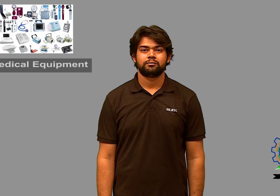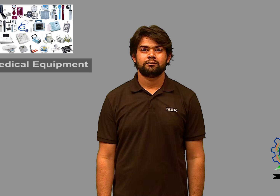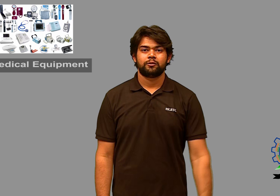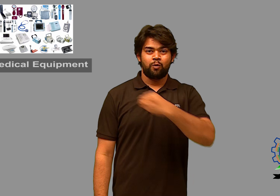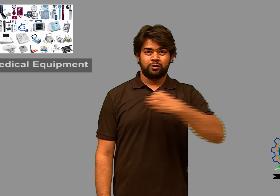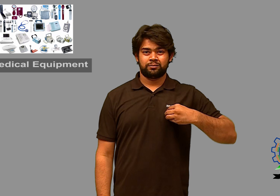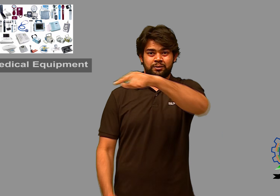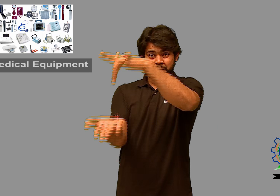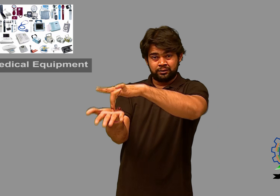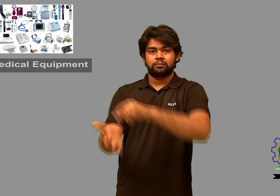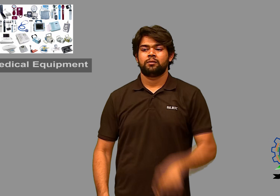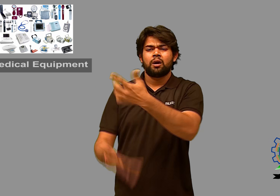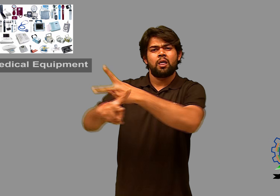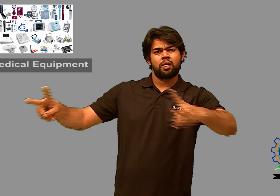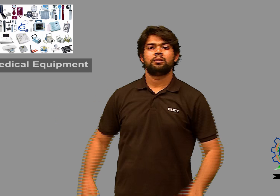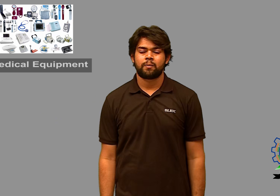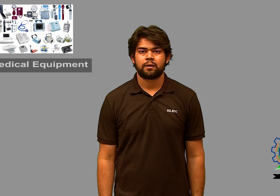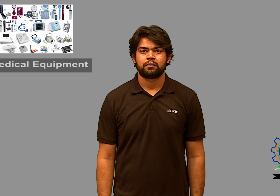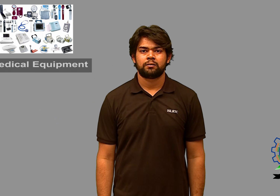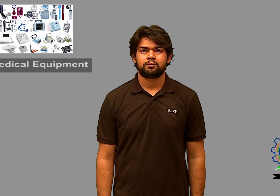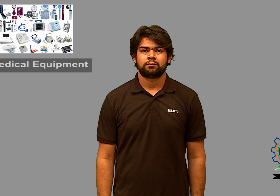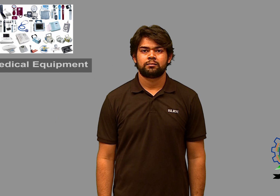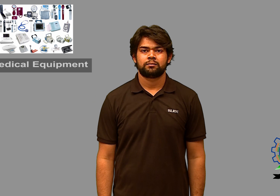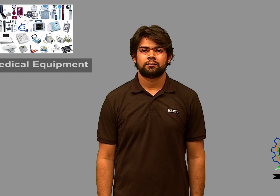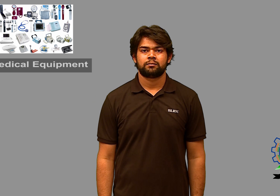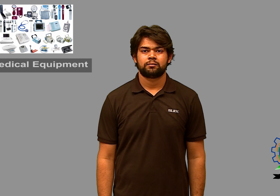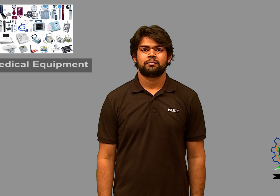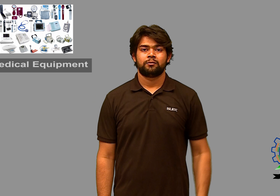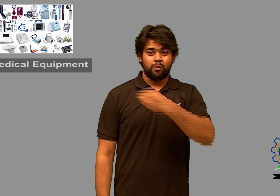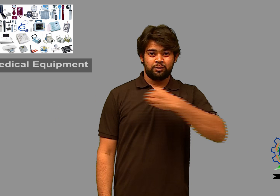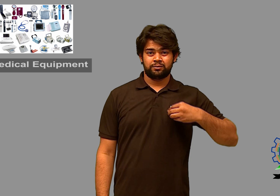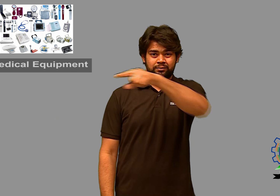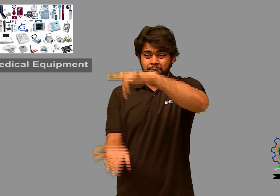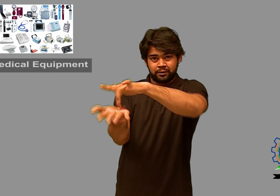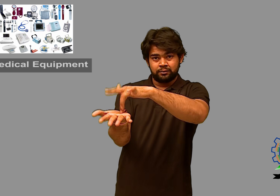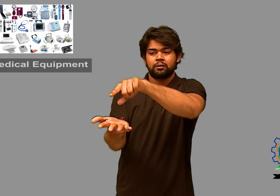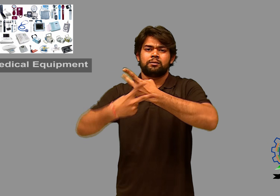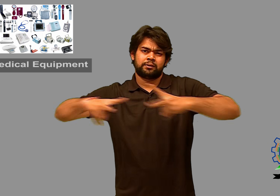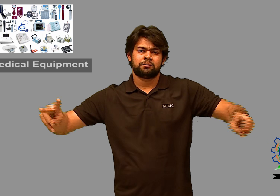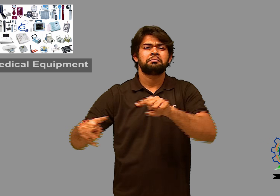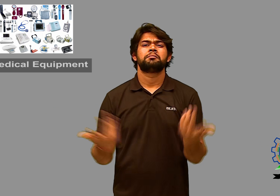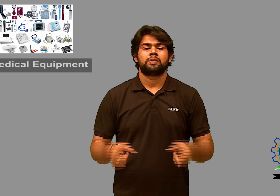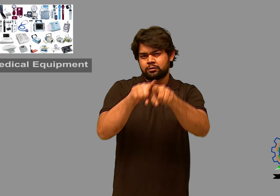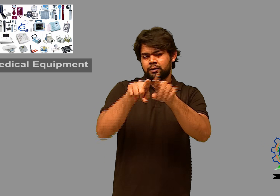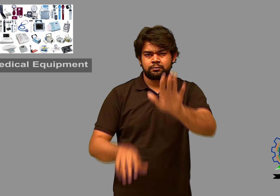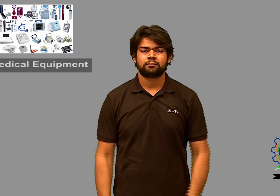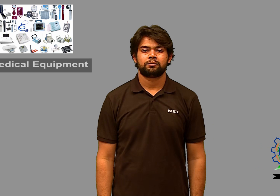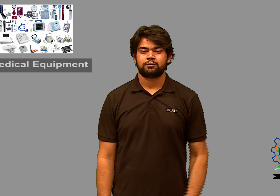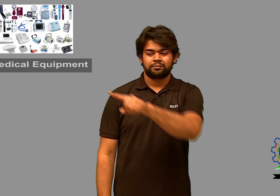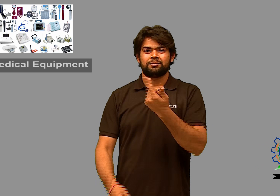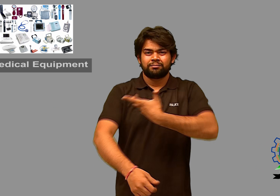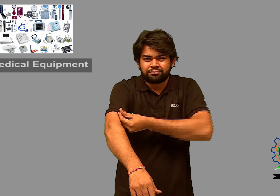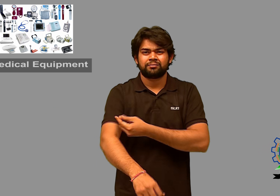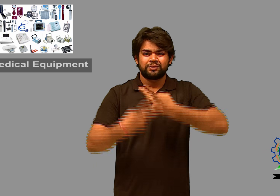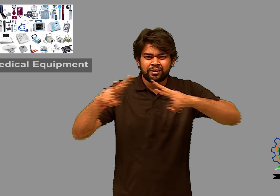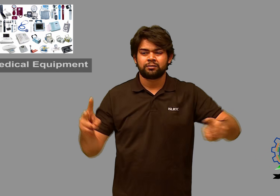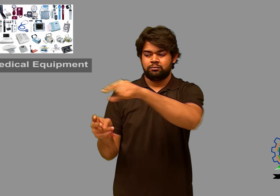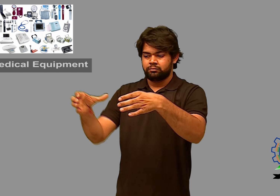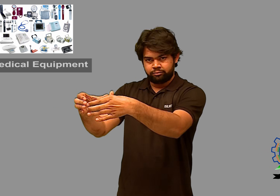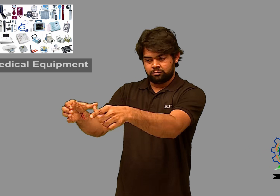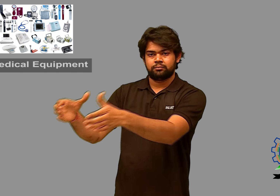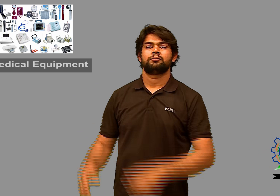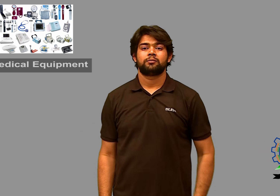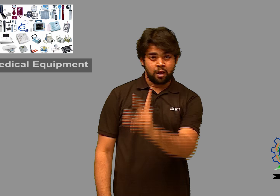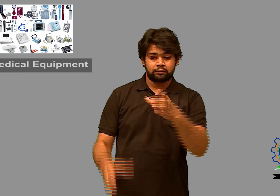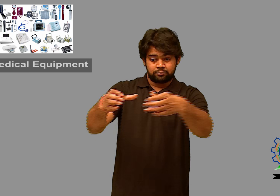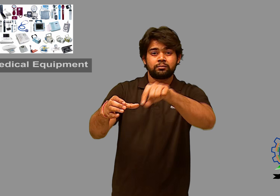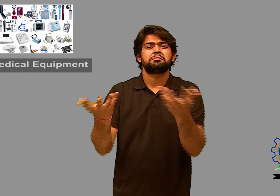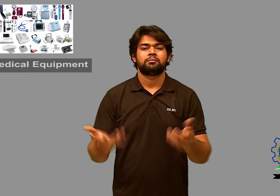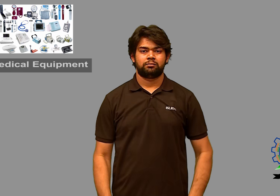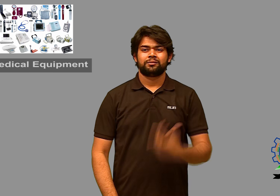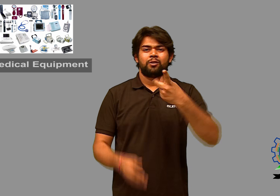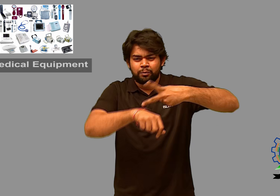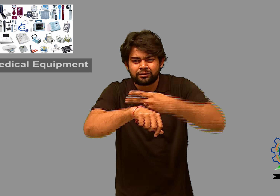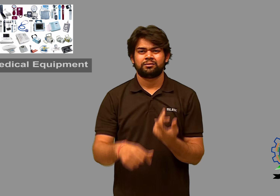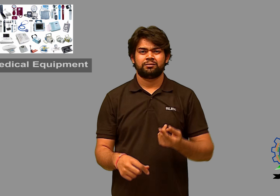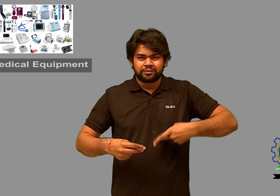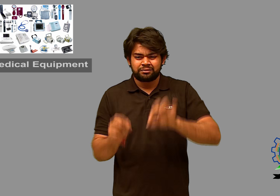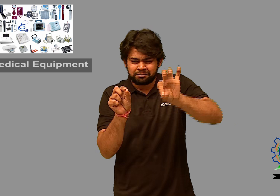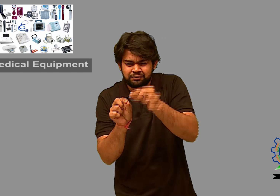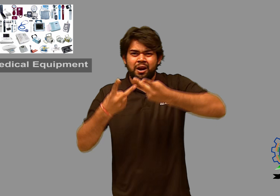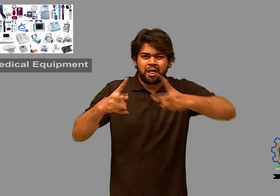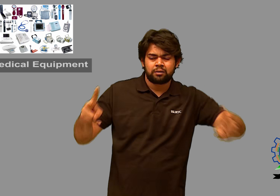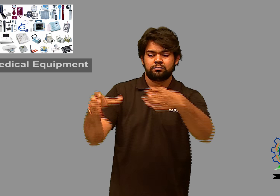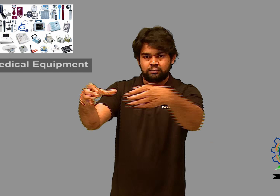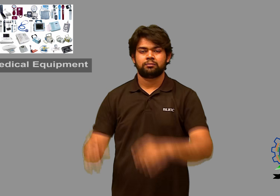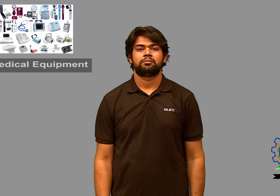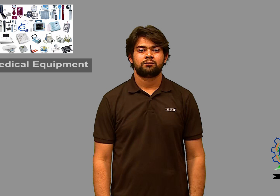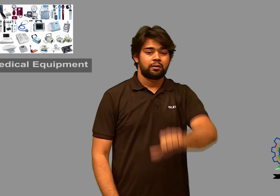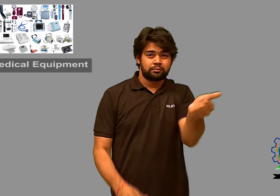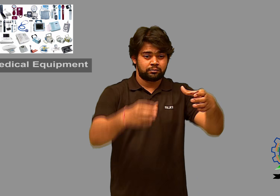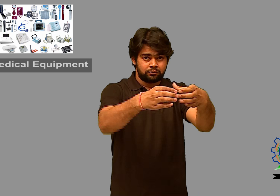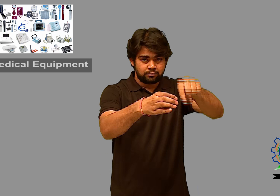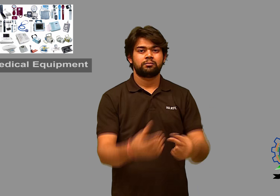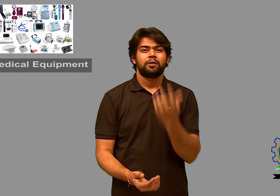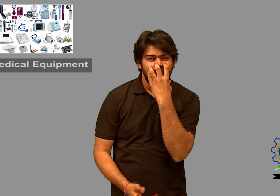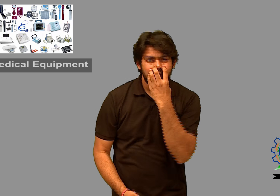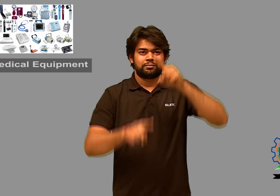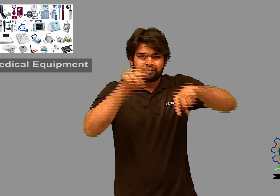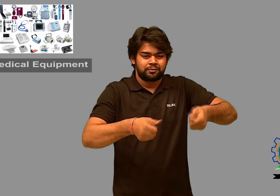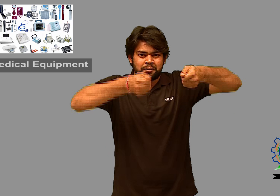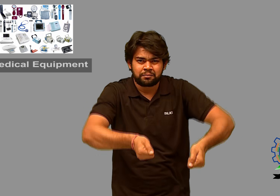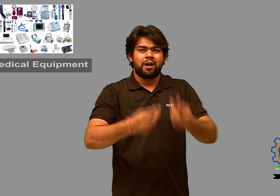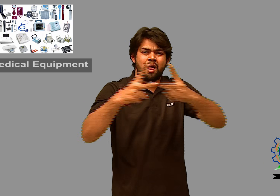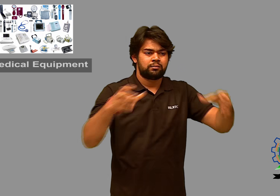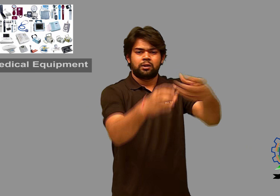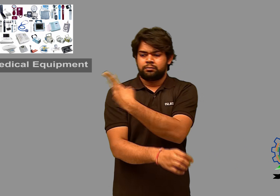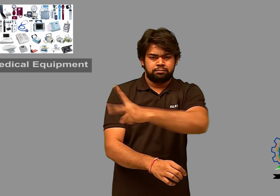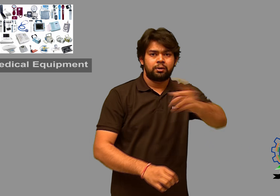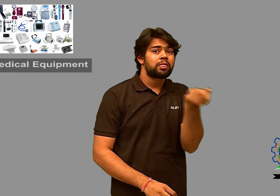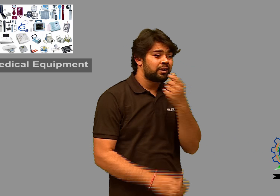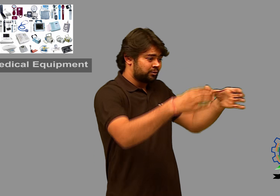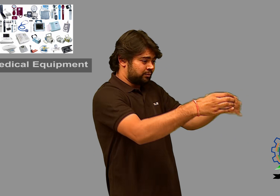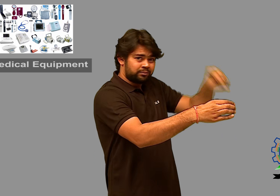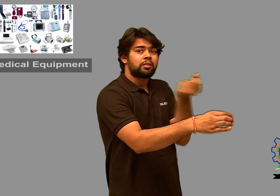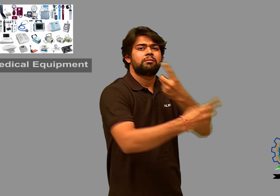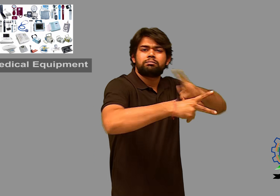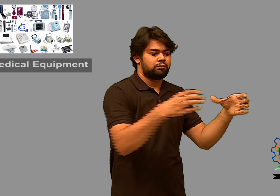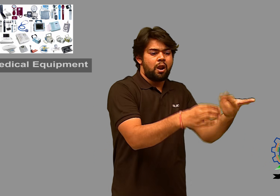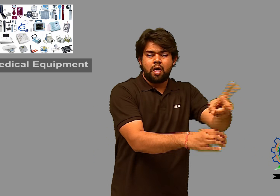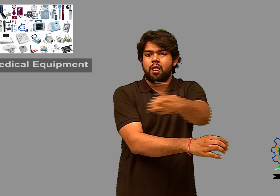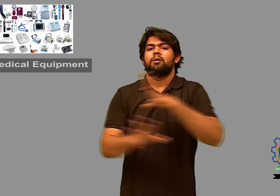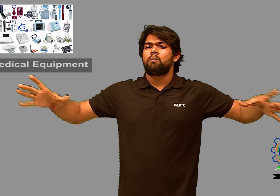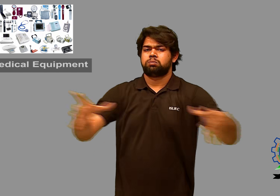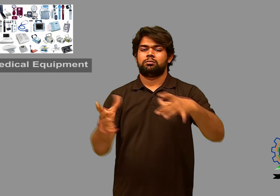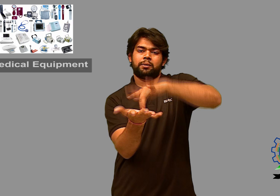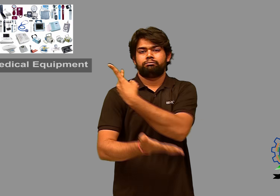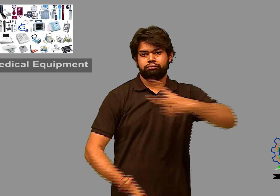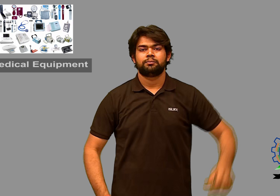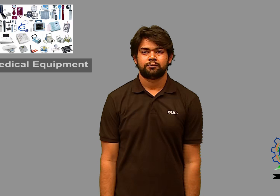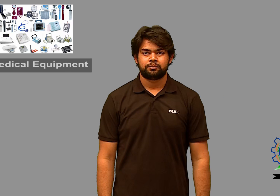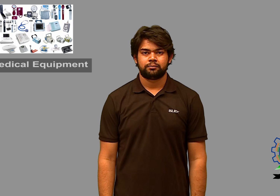Medical Equipment